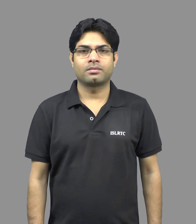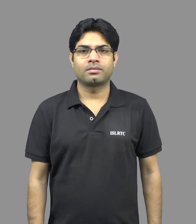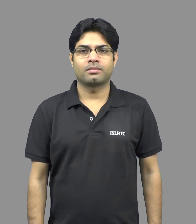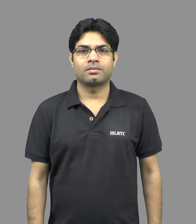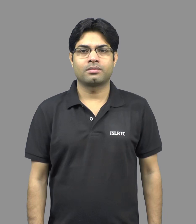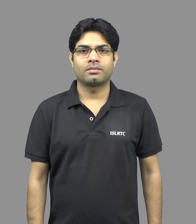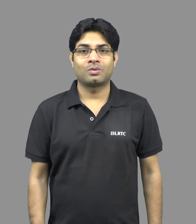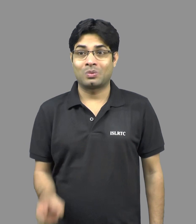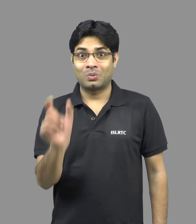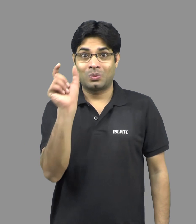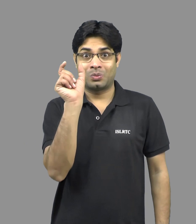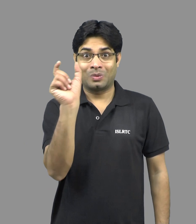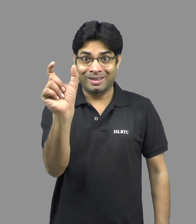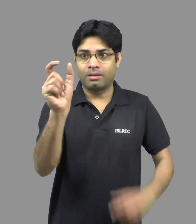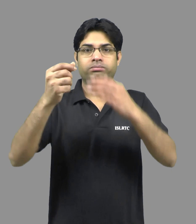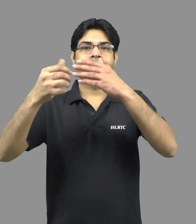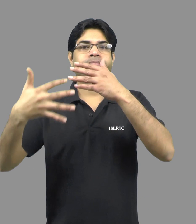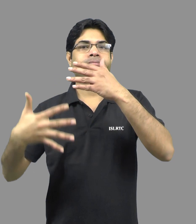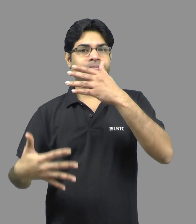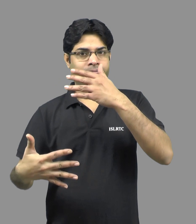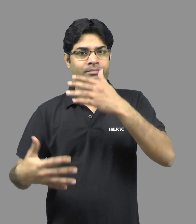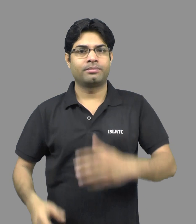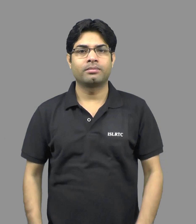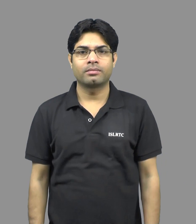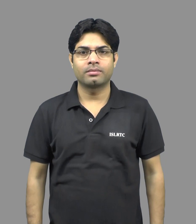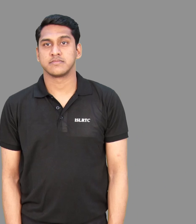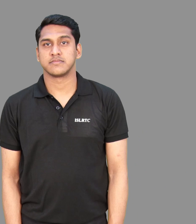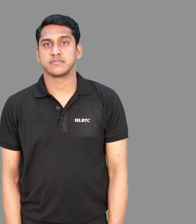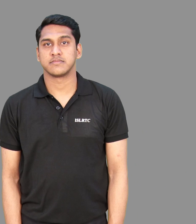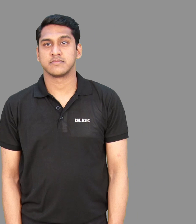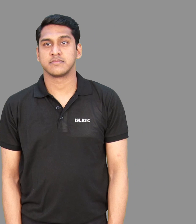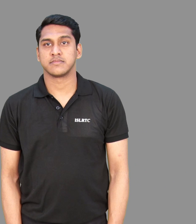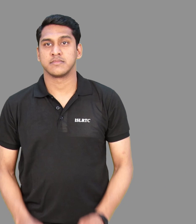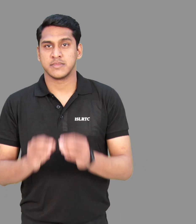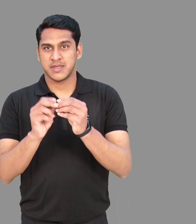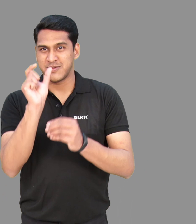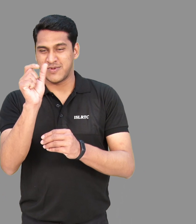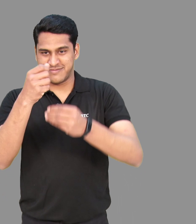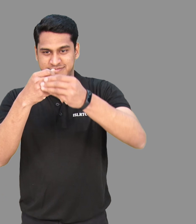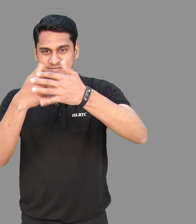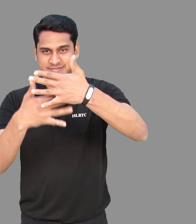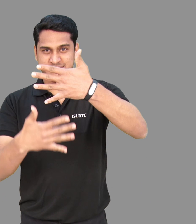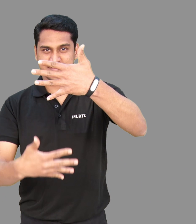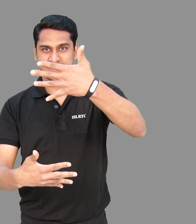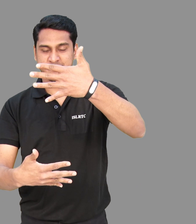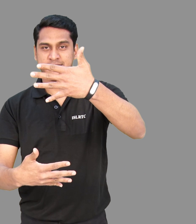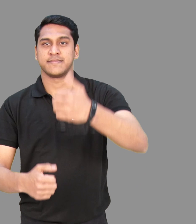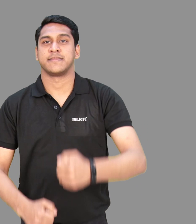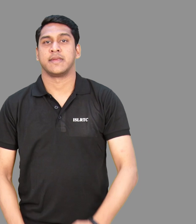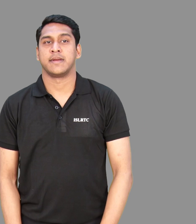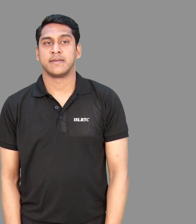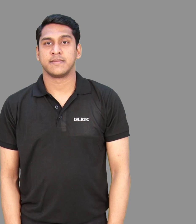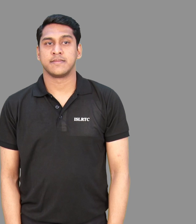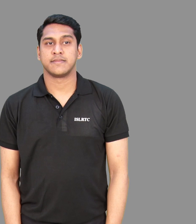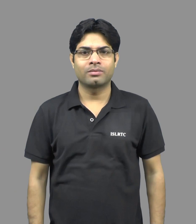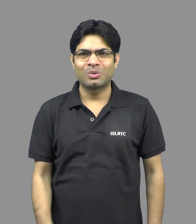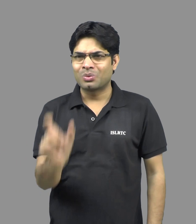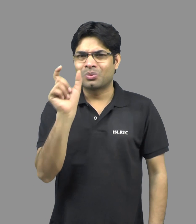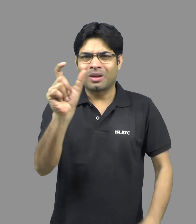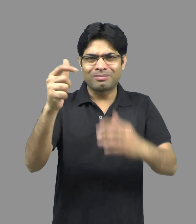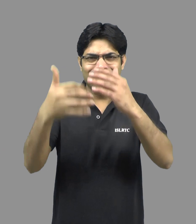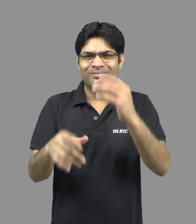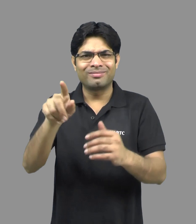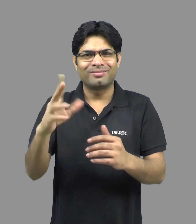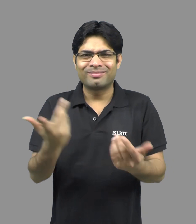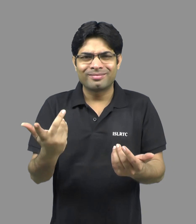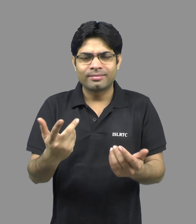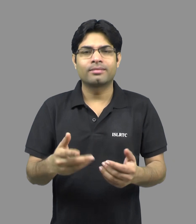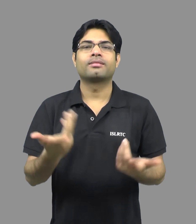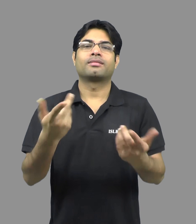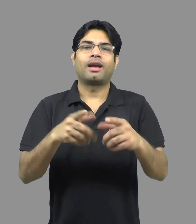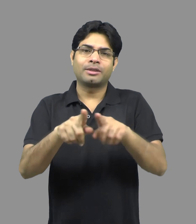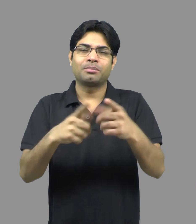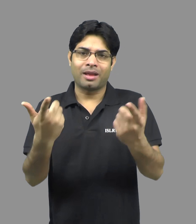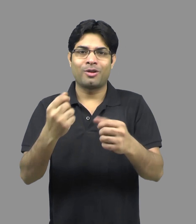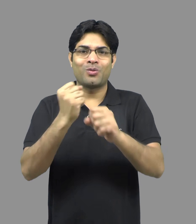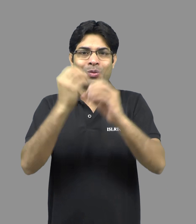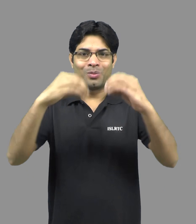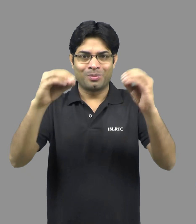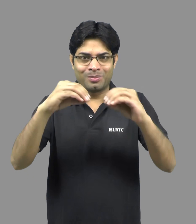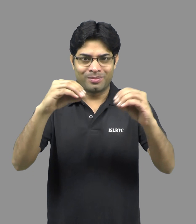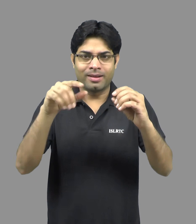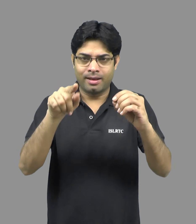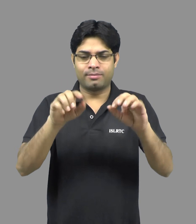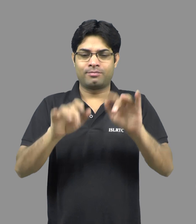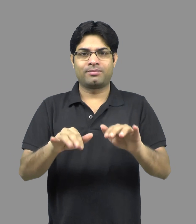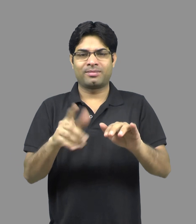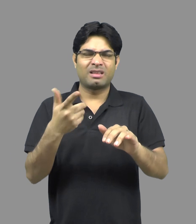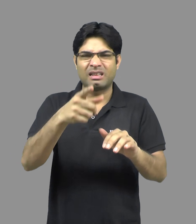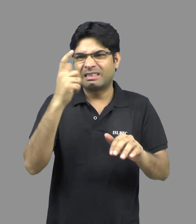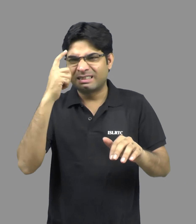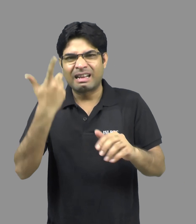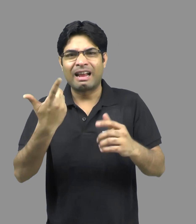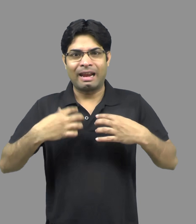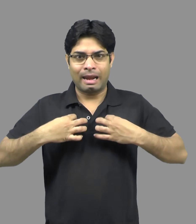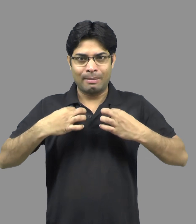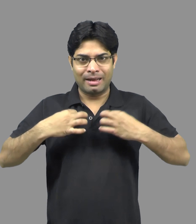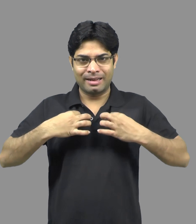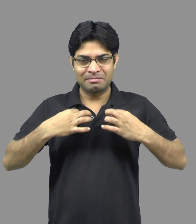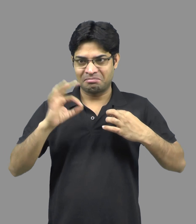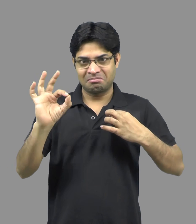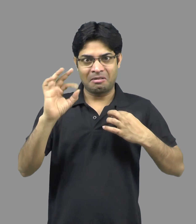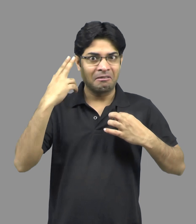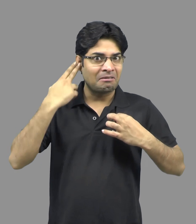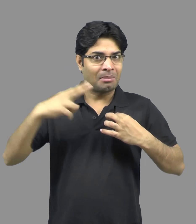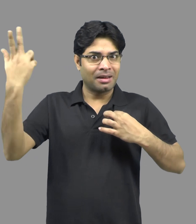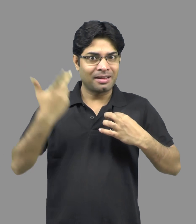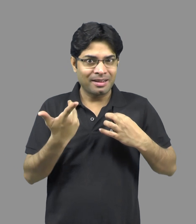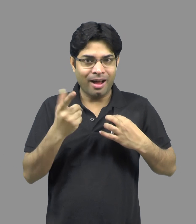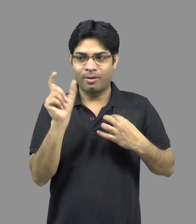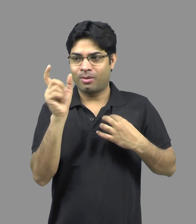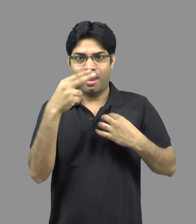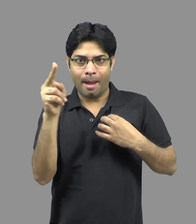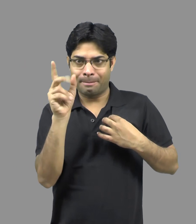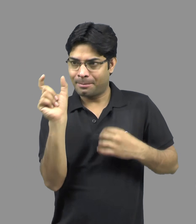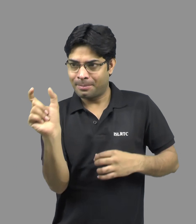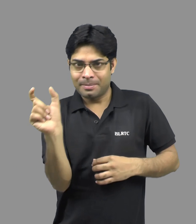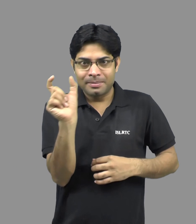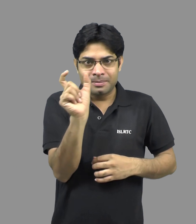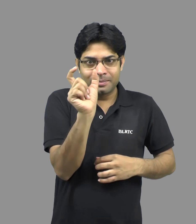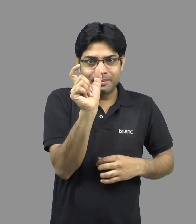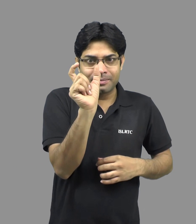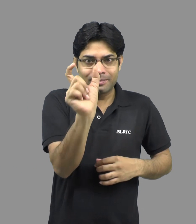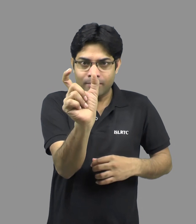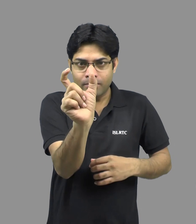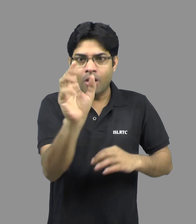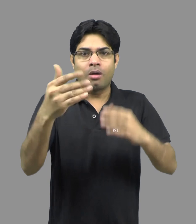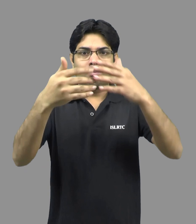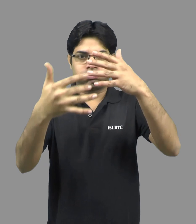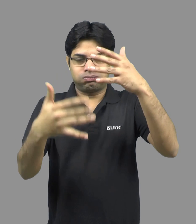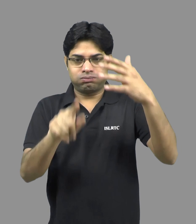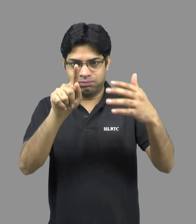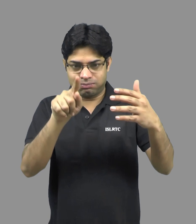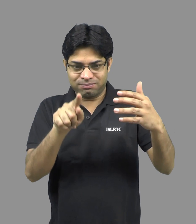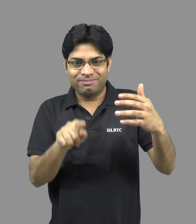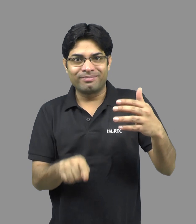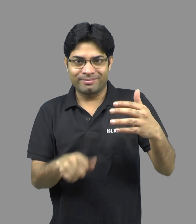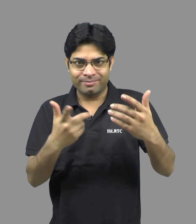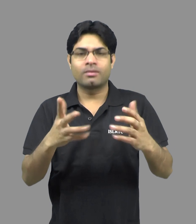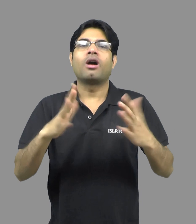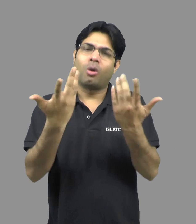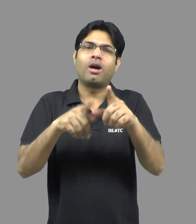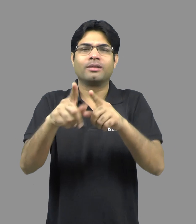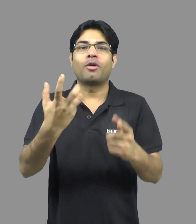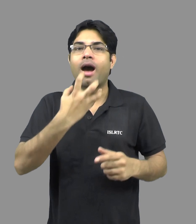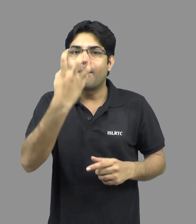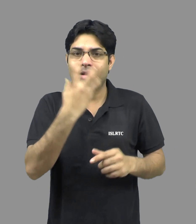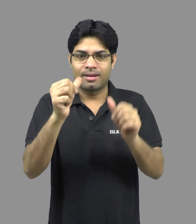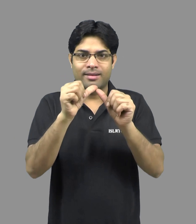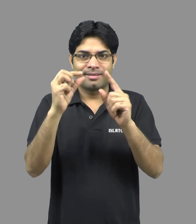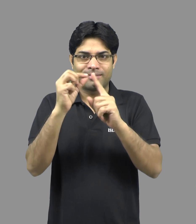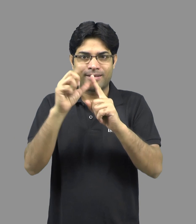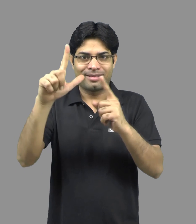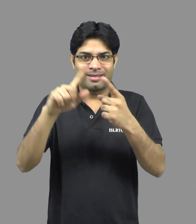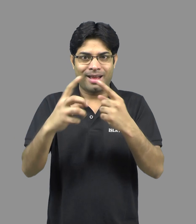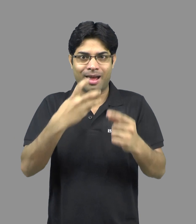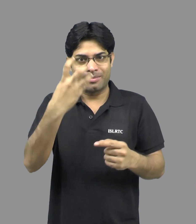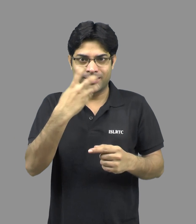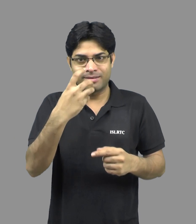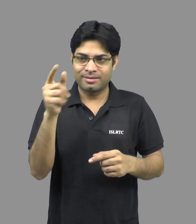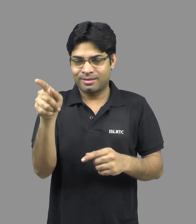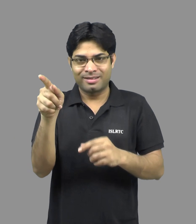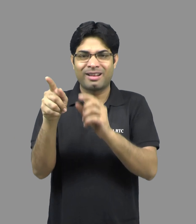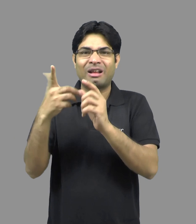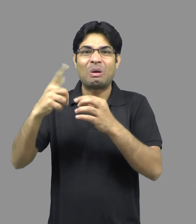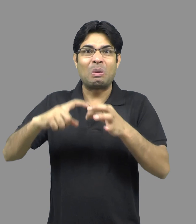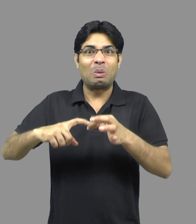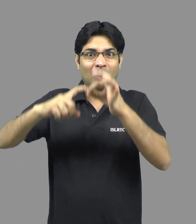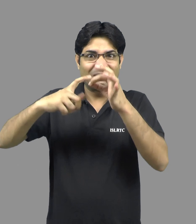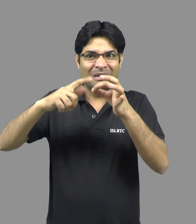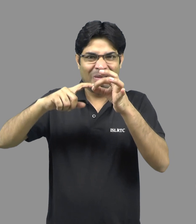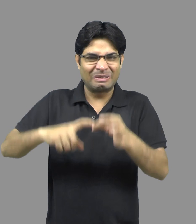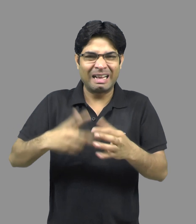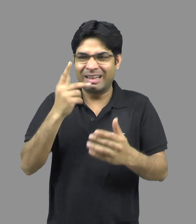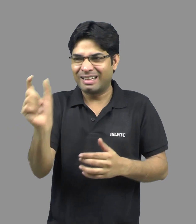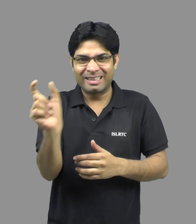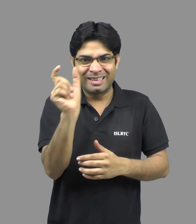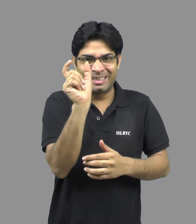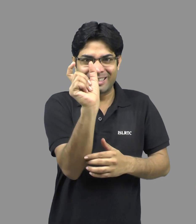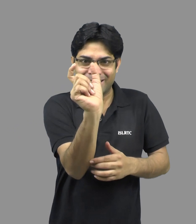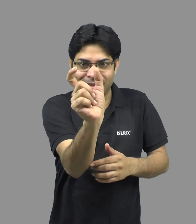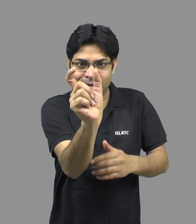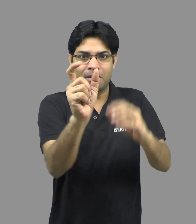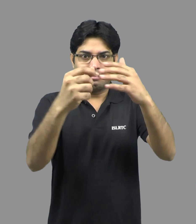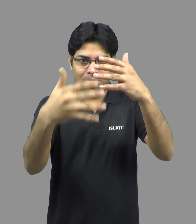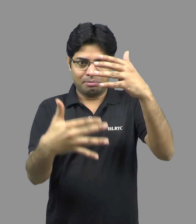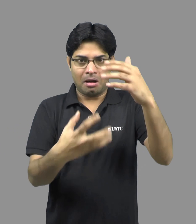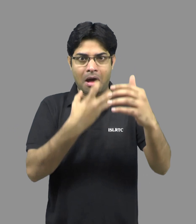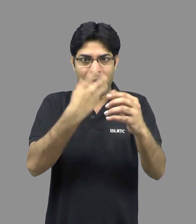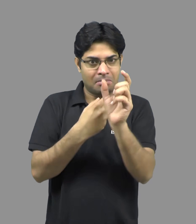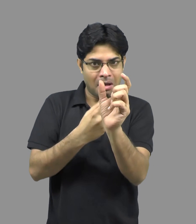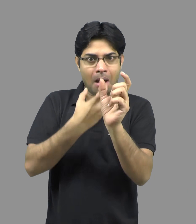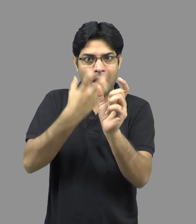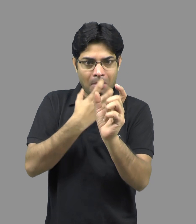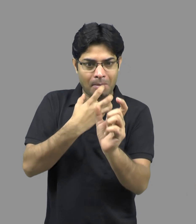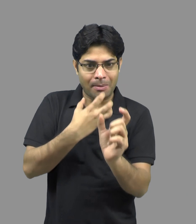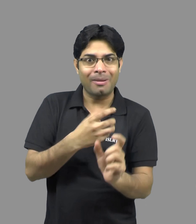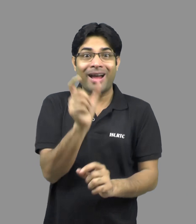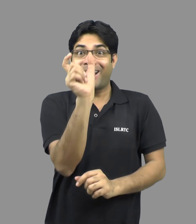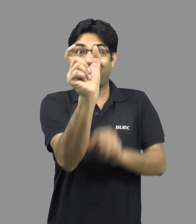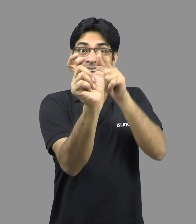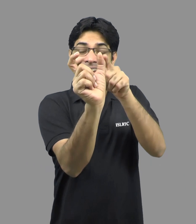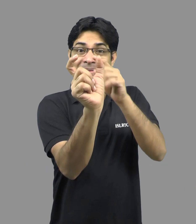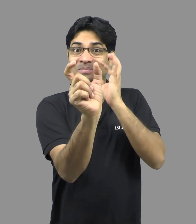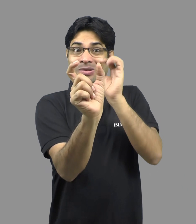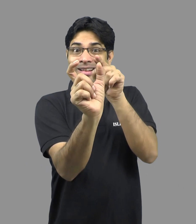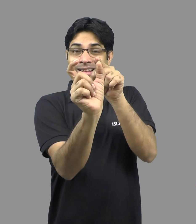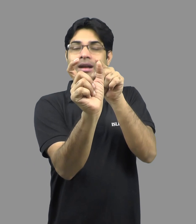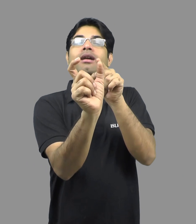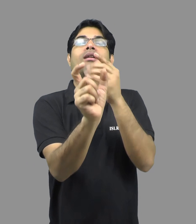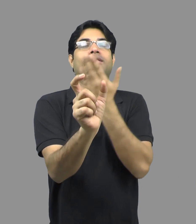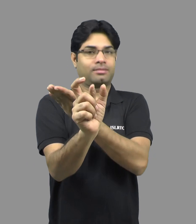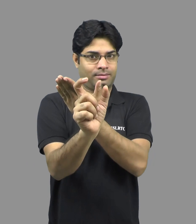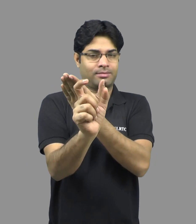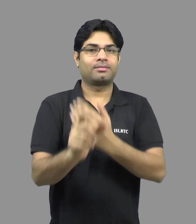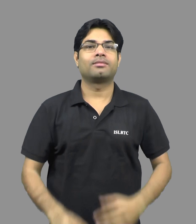Key Word